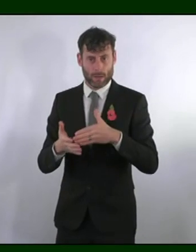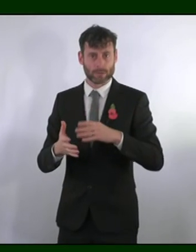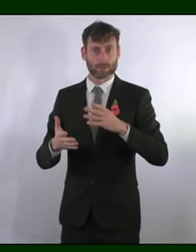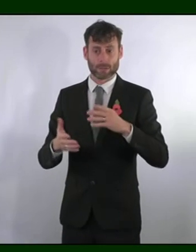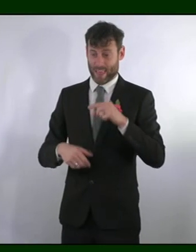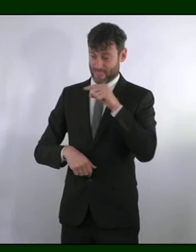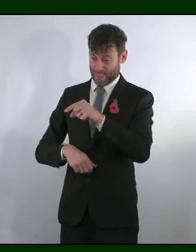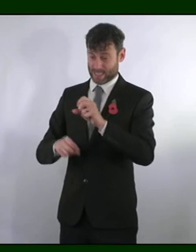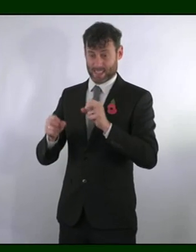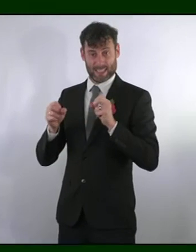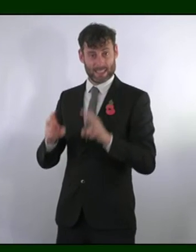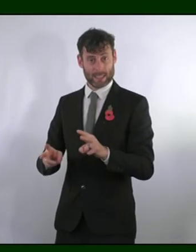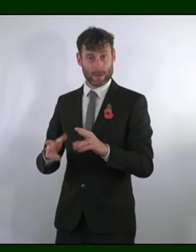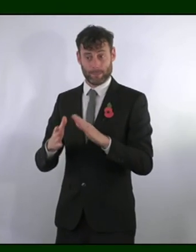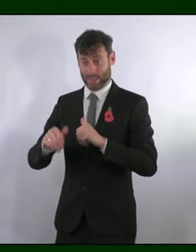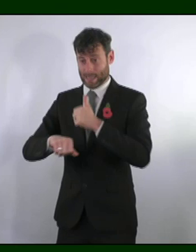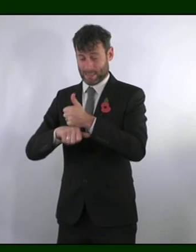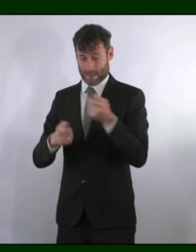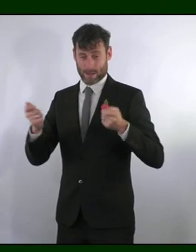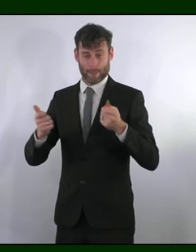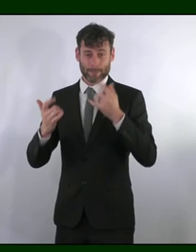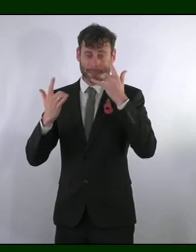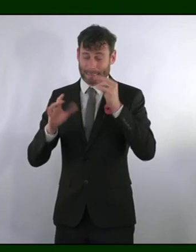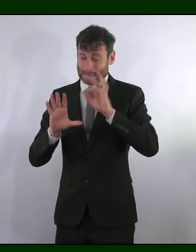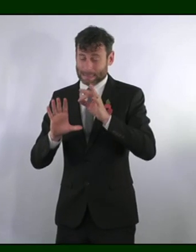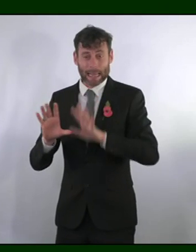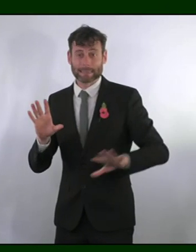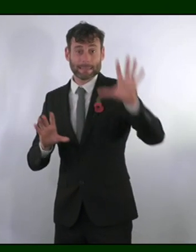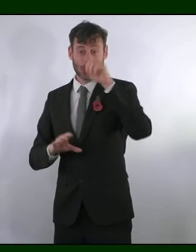More people have been tested in this country than in any other country in Europe.